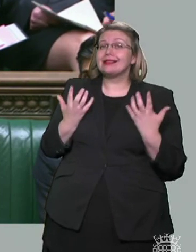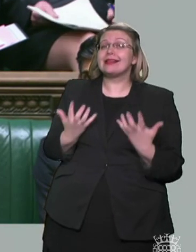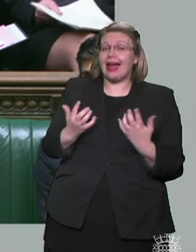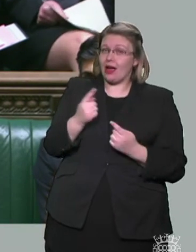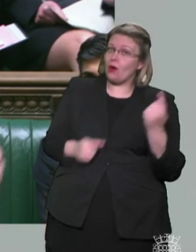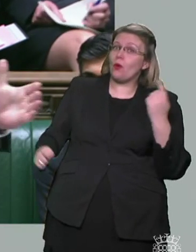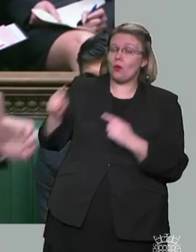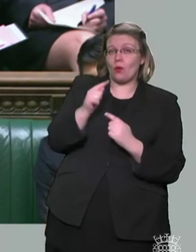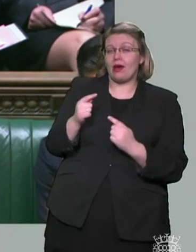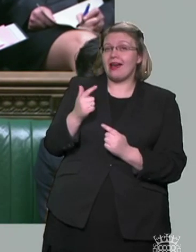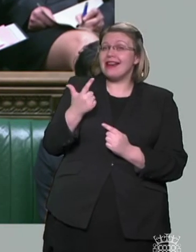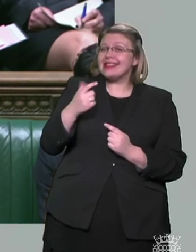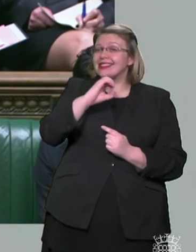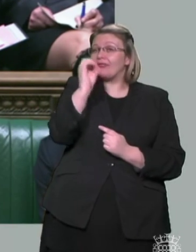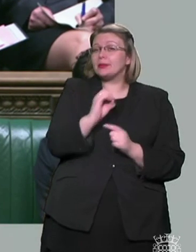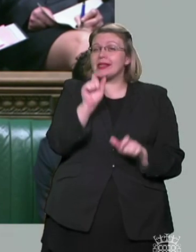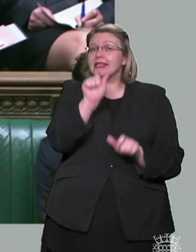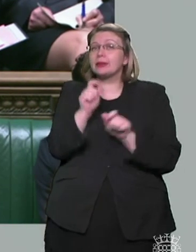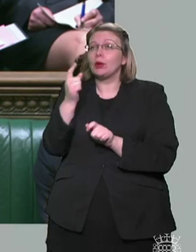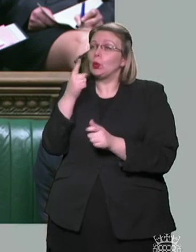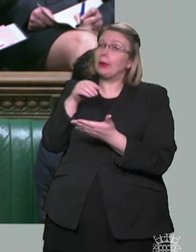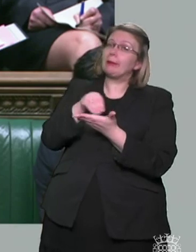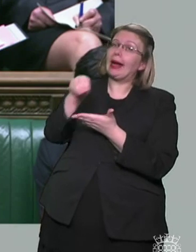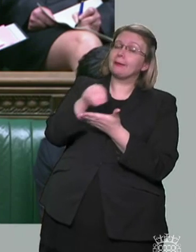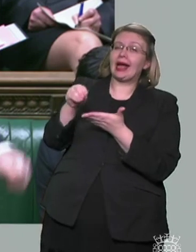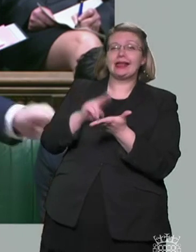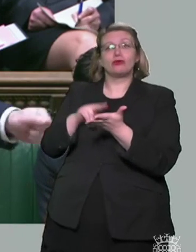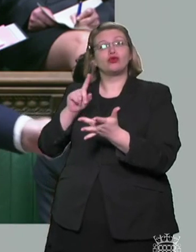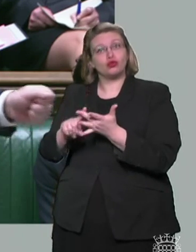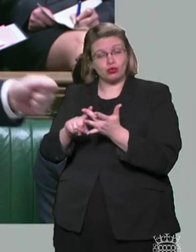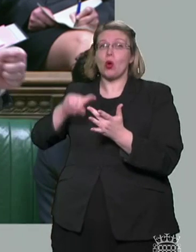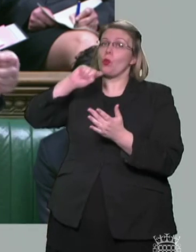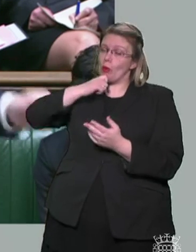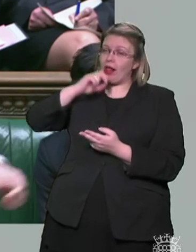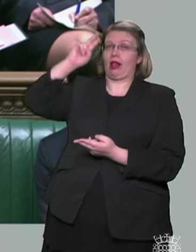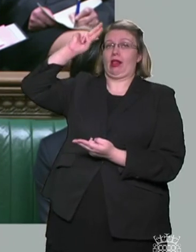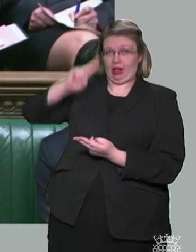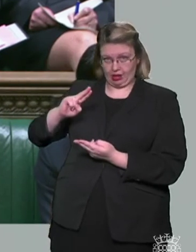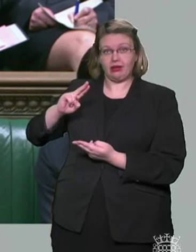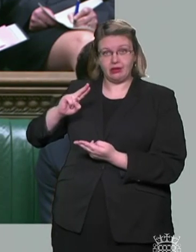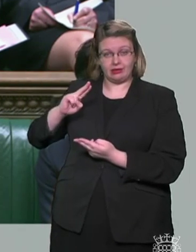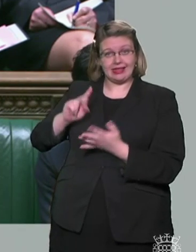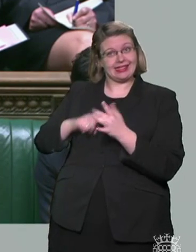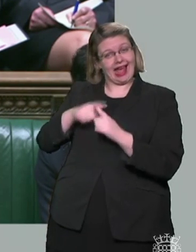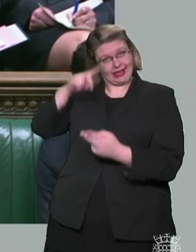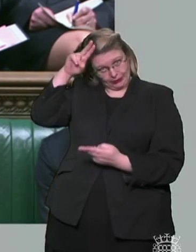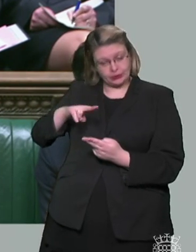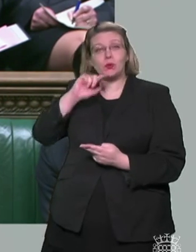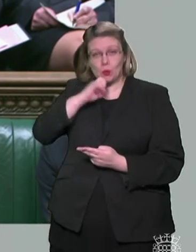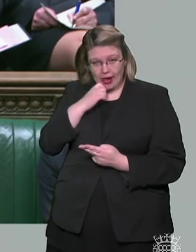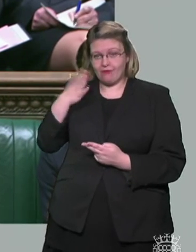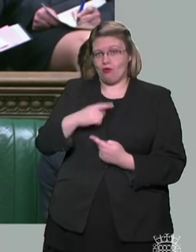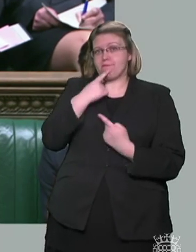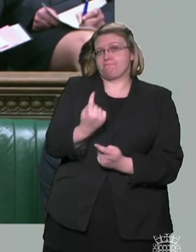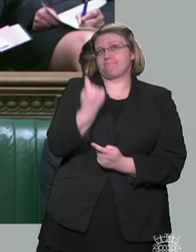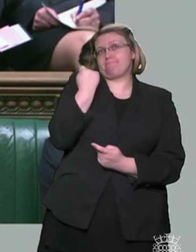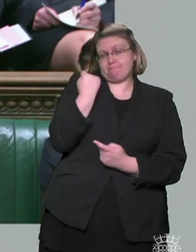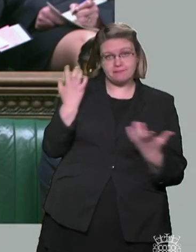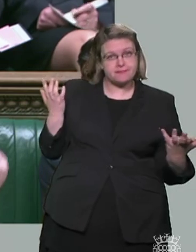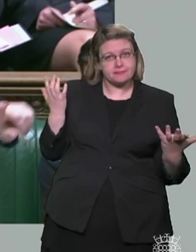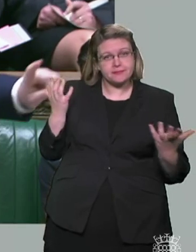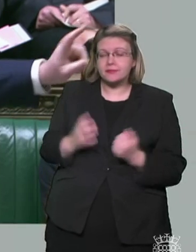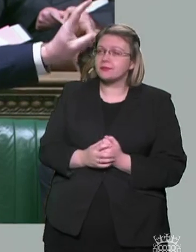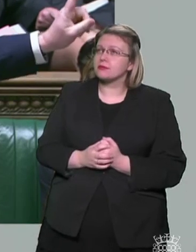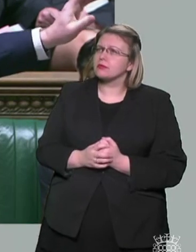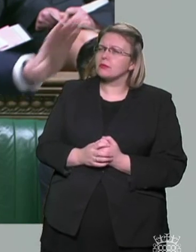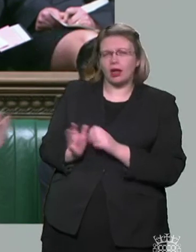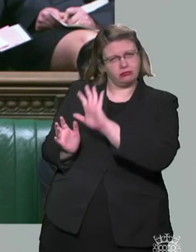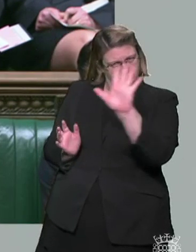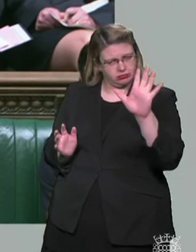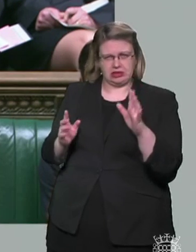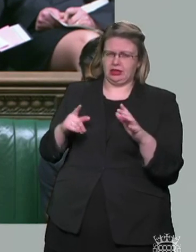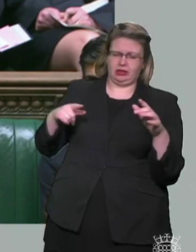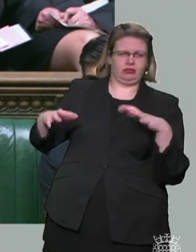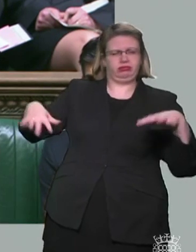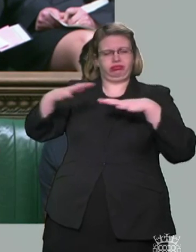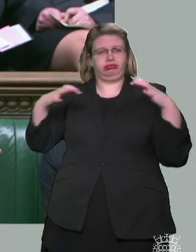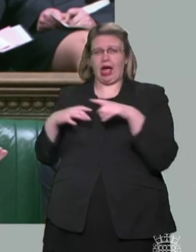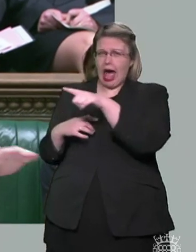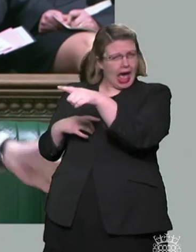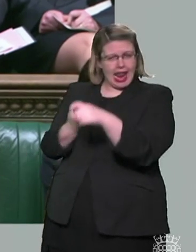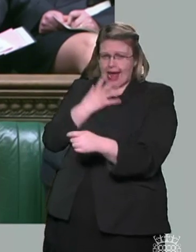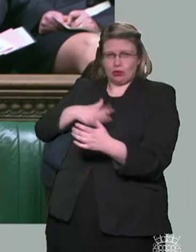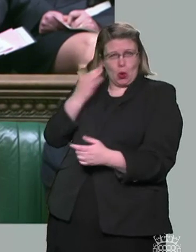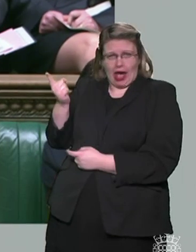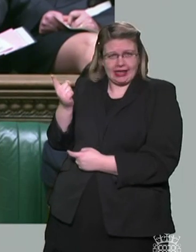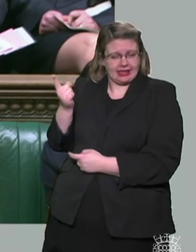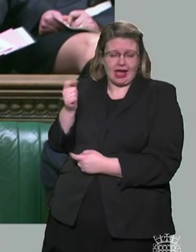of the population paying national insurance contributions will have a substantial tax cut as a result of what the Chancellor did, and if we take together— The Opposition do not like it, Mr Speaker, but it is true.